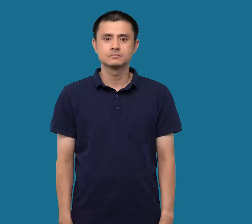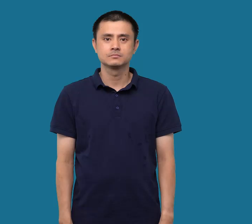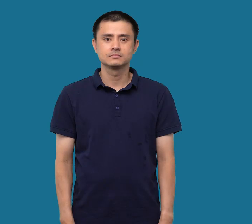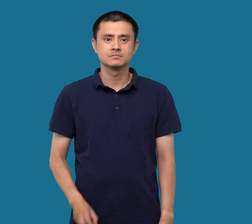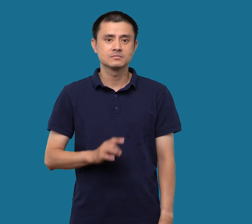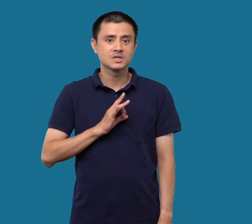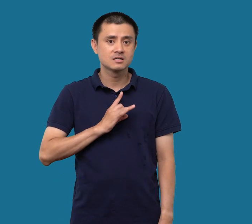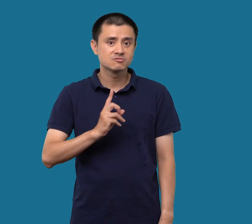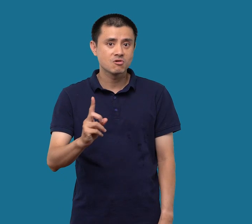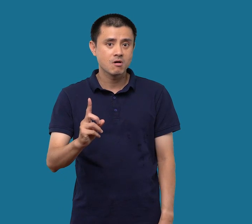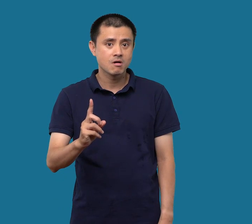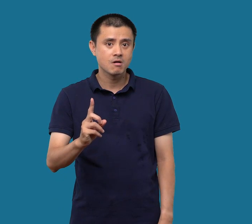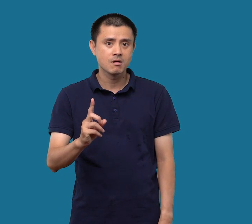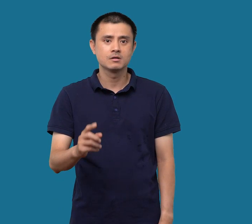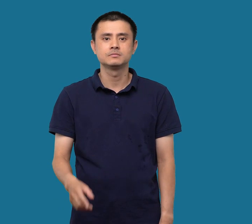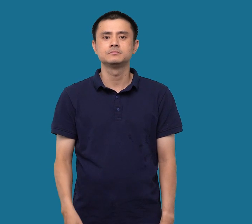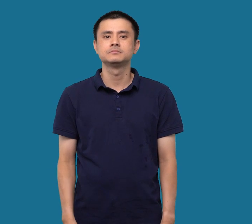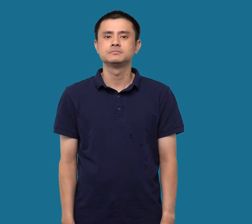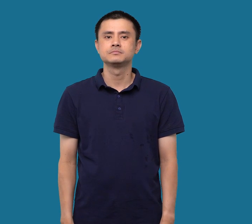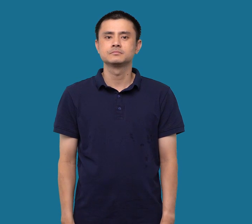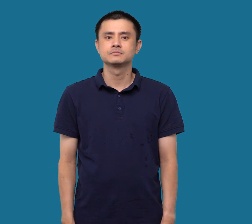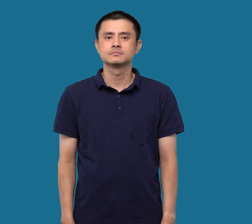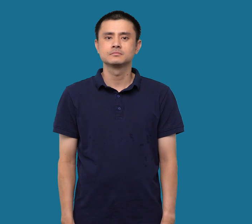Hải Dương